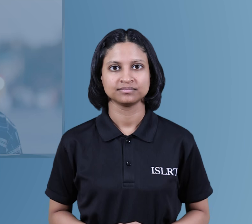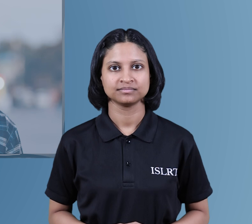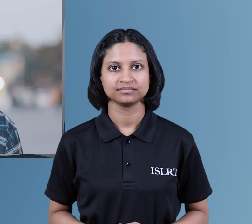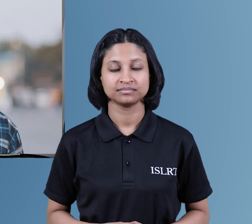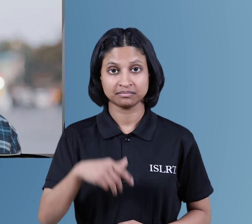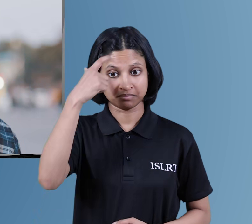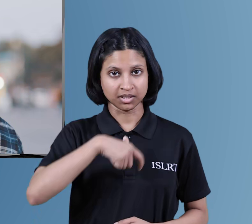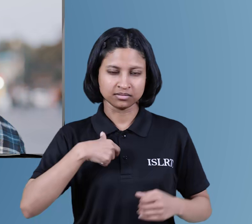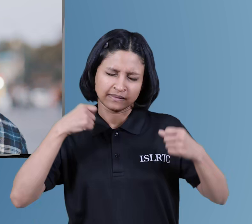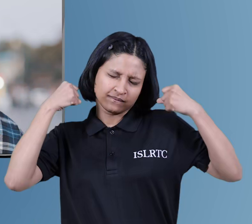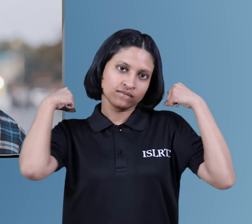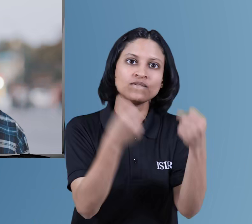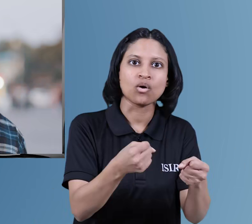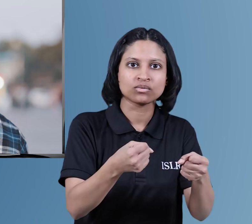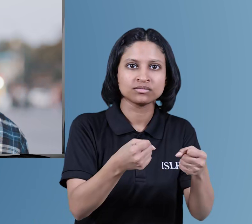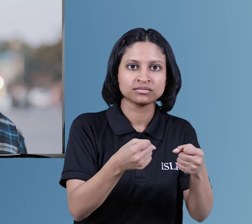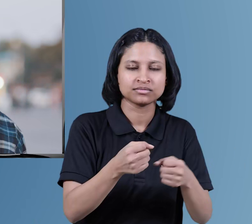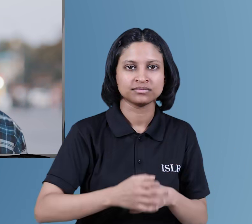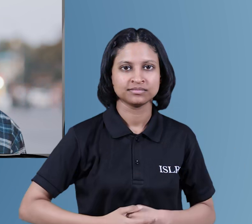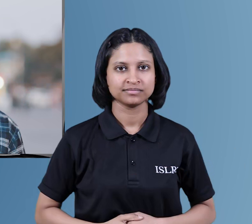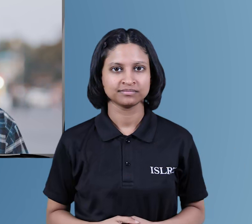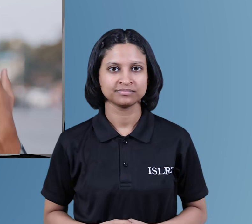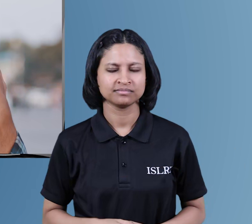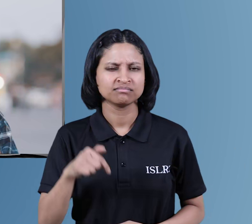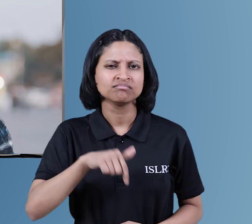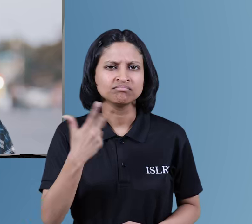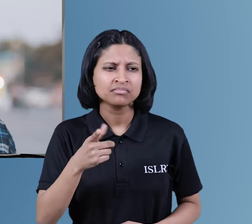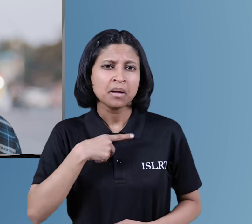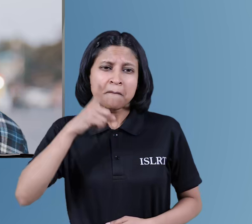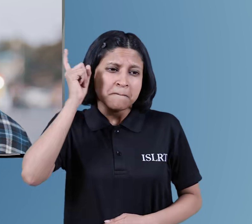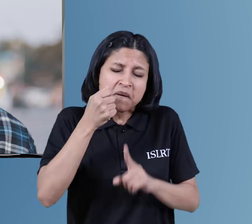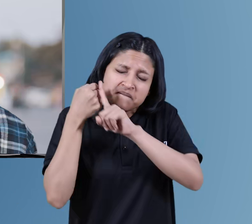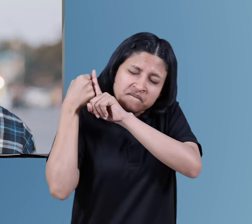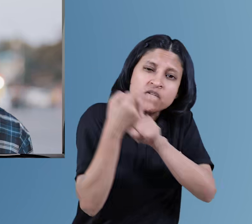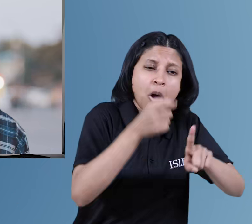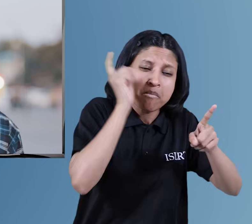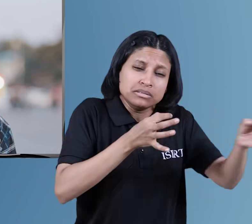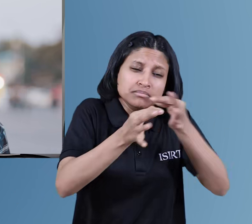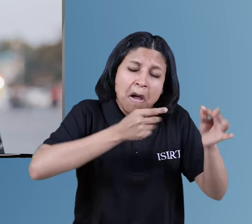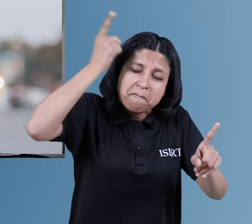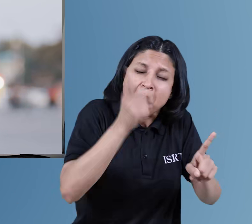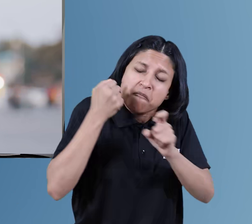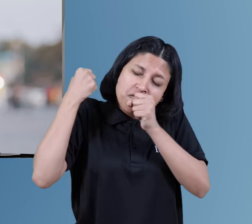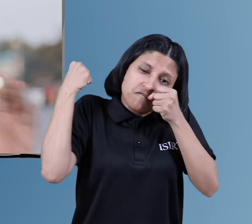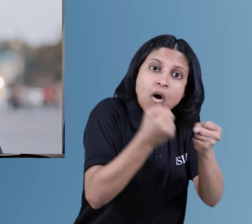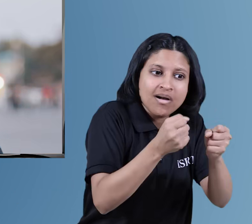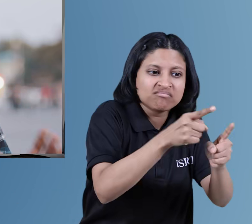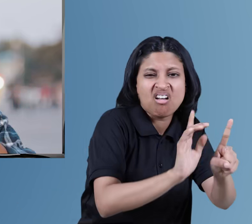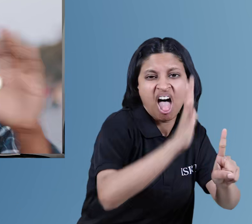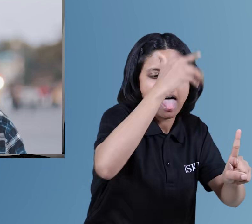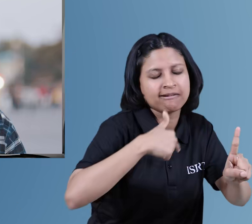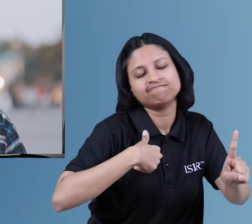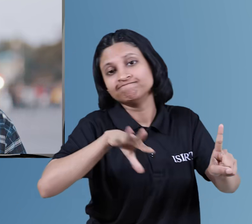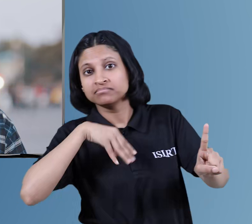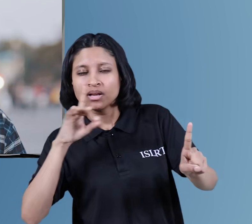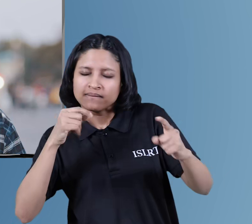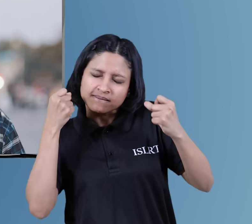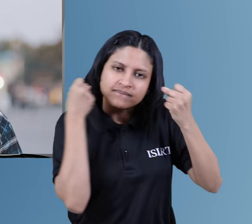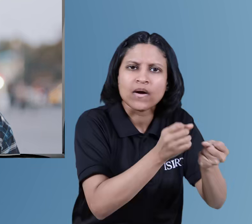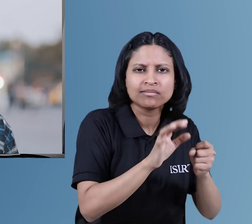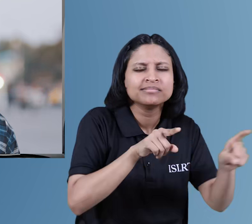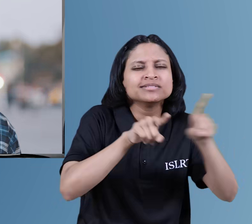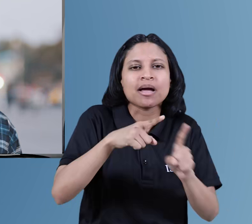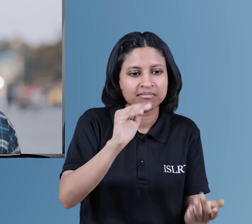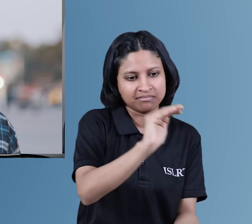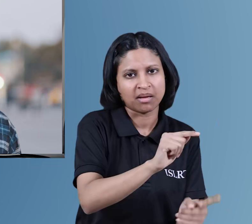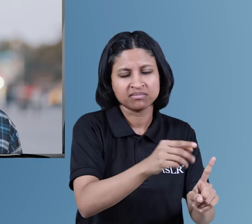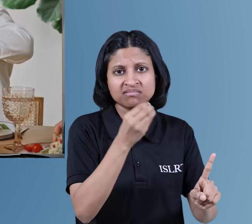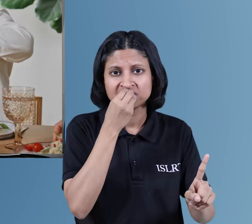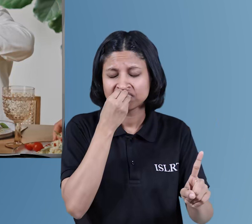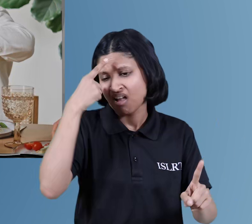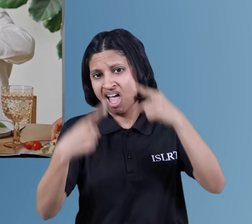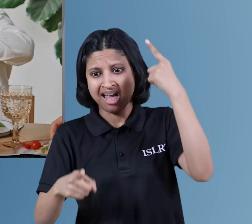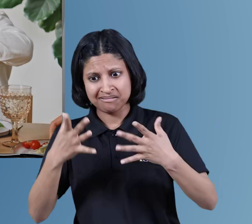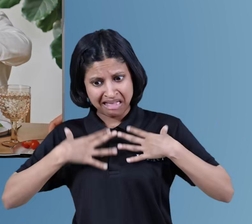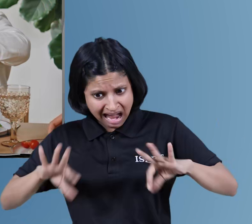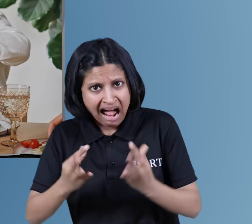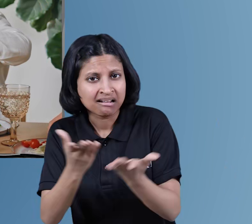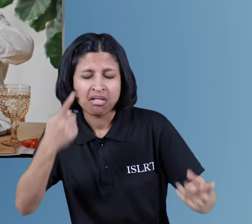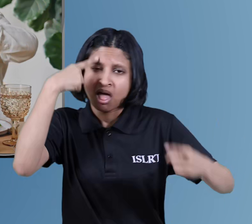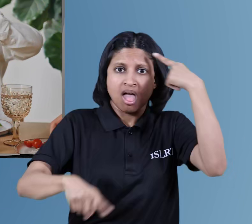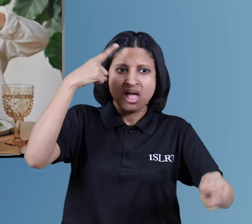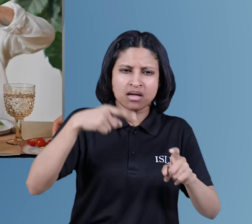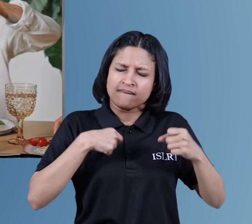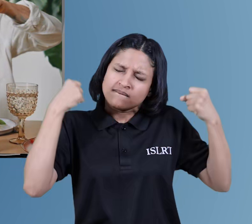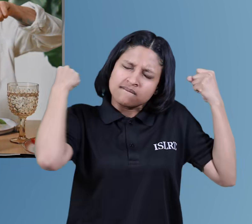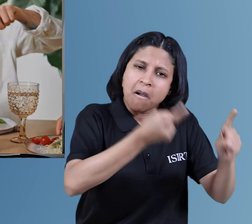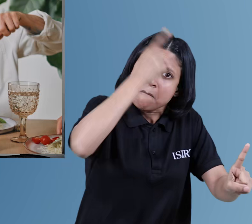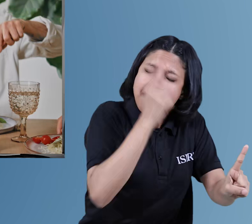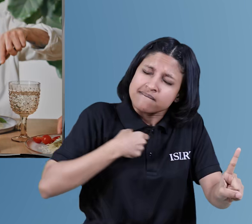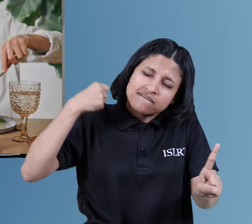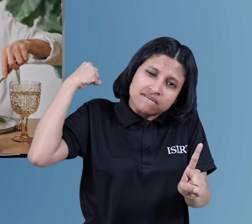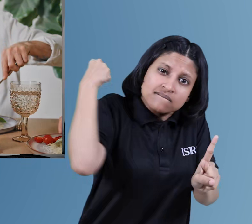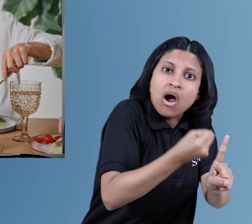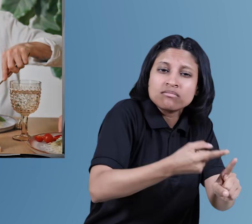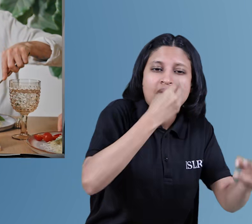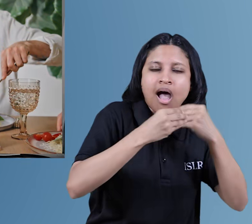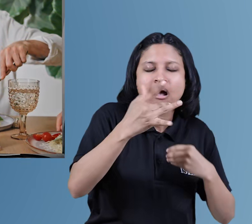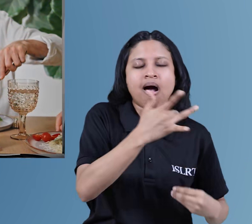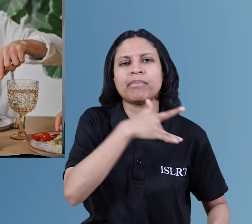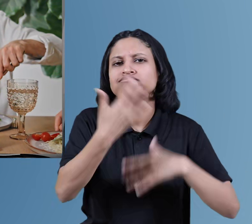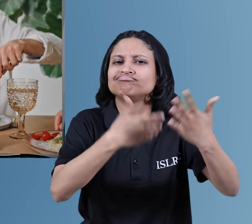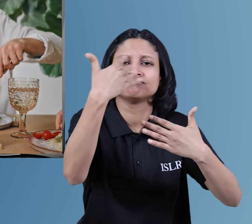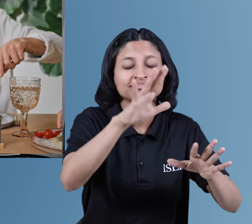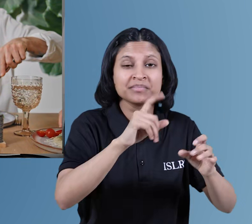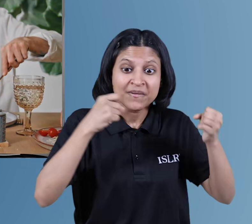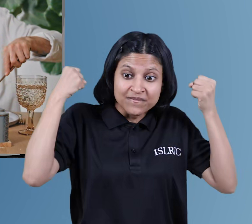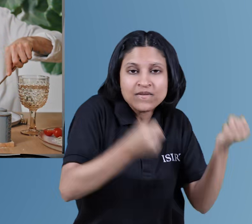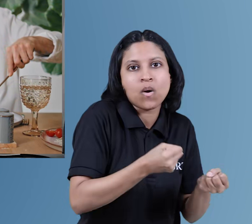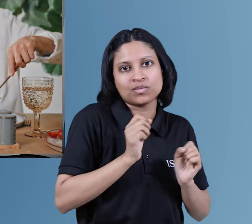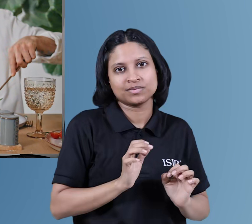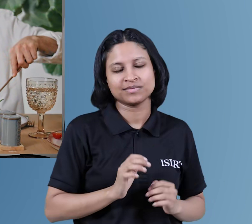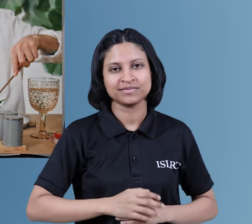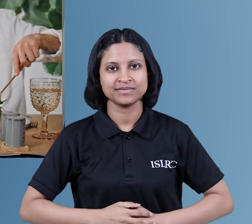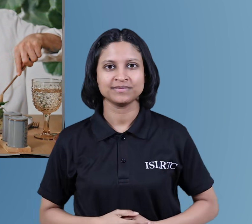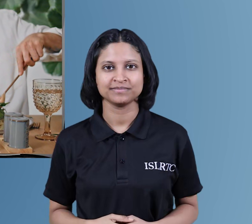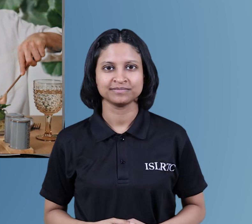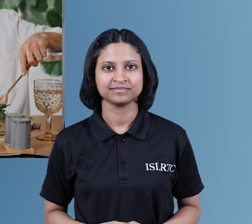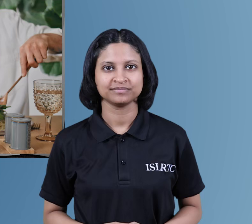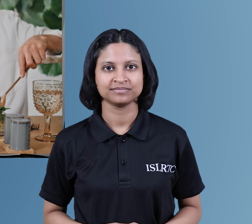Forceful It describes a person's manner of speaking, indicating that they are strong and assertive. For example, a forceful approach might involve encouraging a child to eat healthy foods consistently until it becomes a habit.